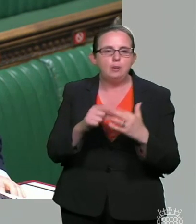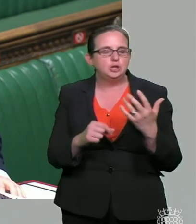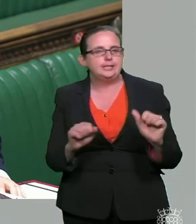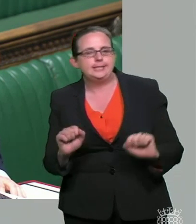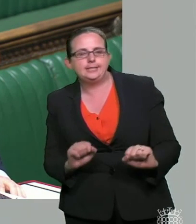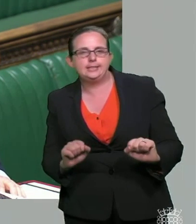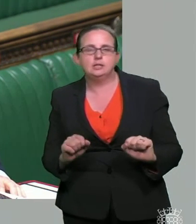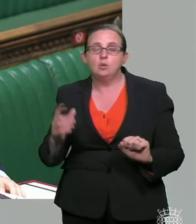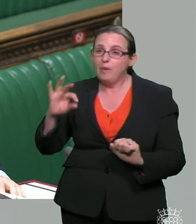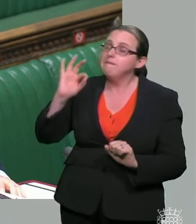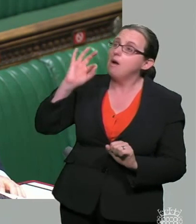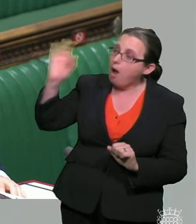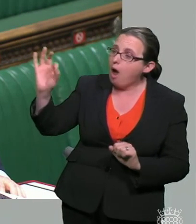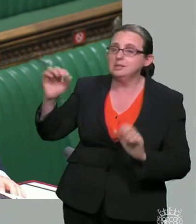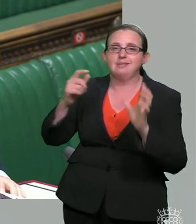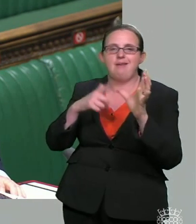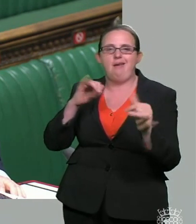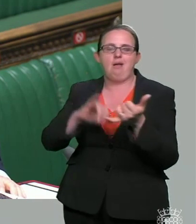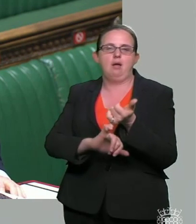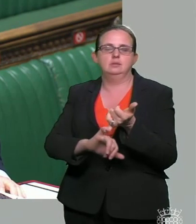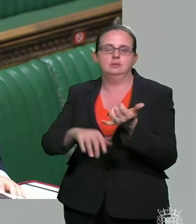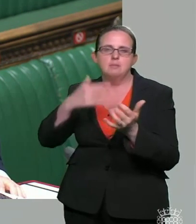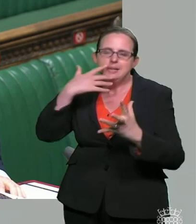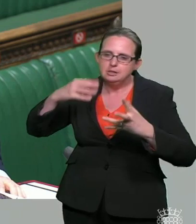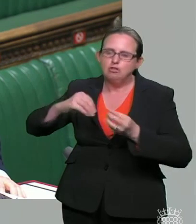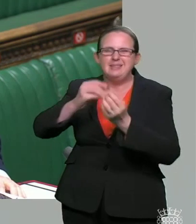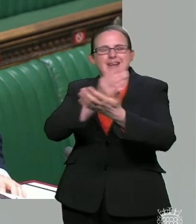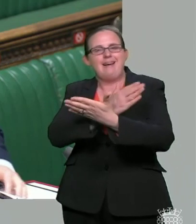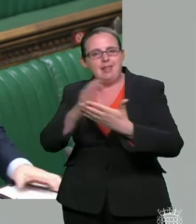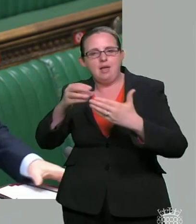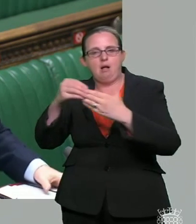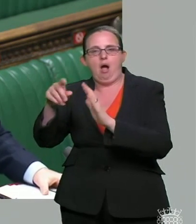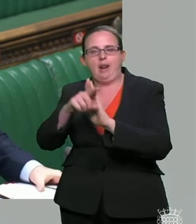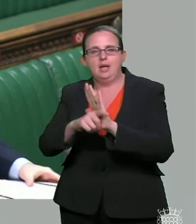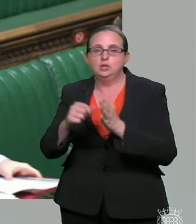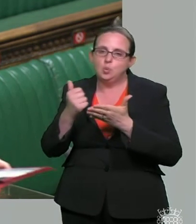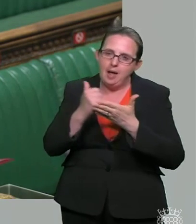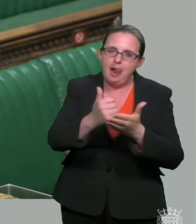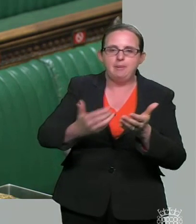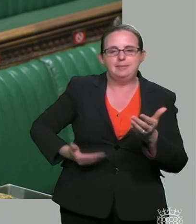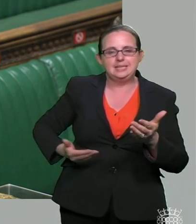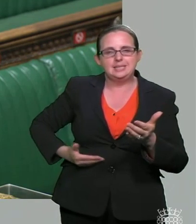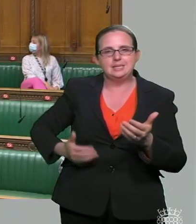We have therefore asked ACAS to produce clearer guidance to help employers with other options.